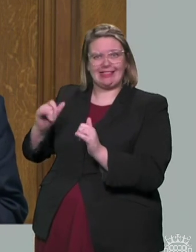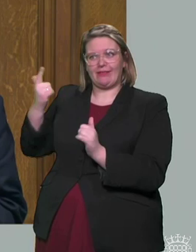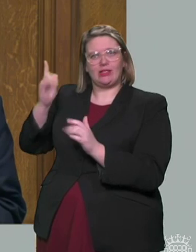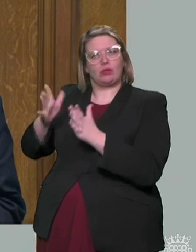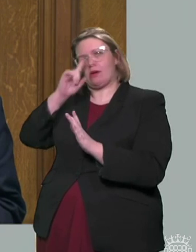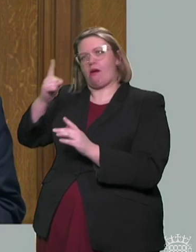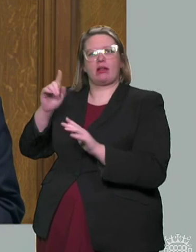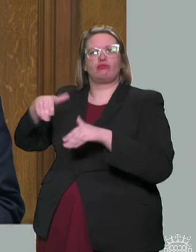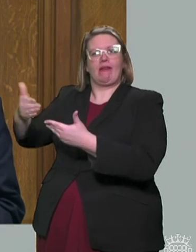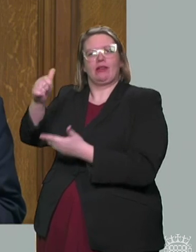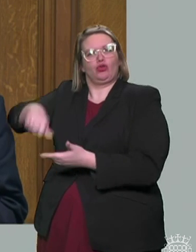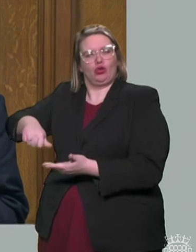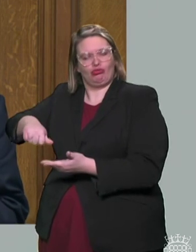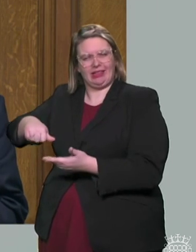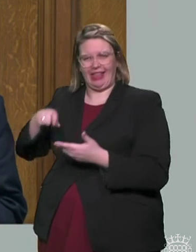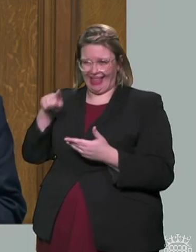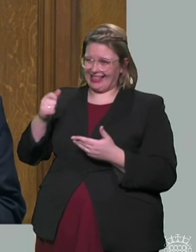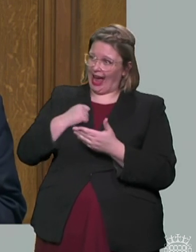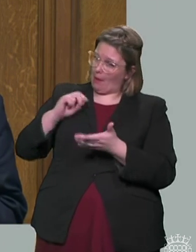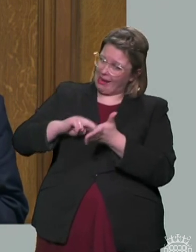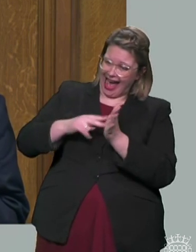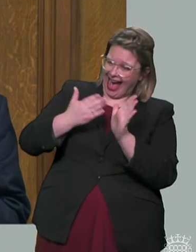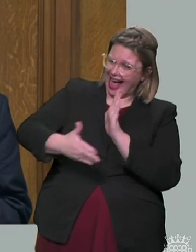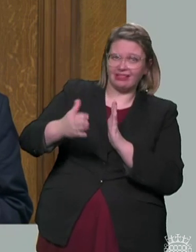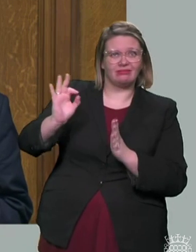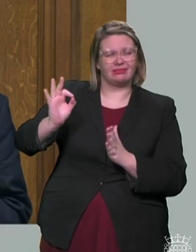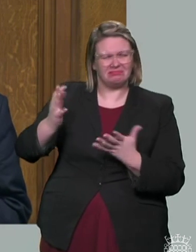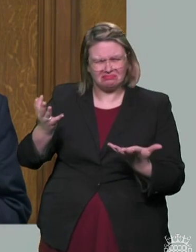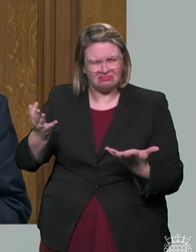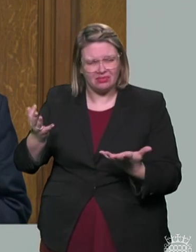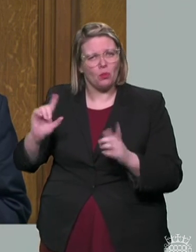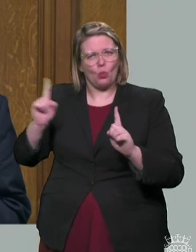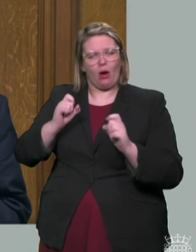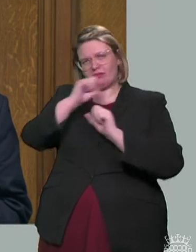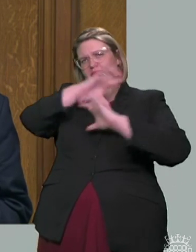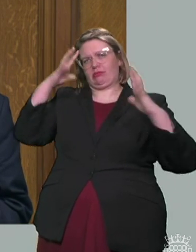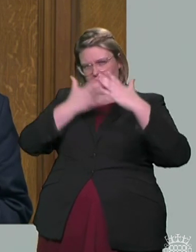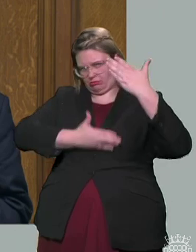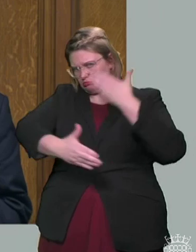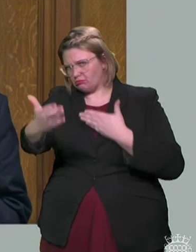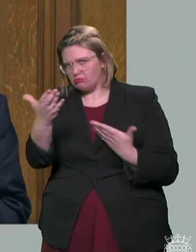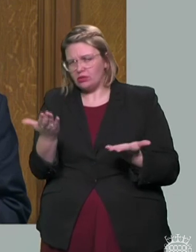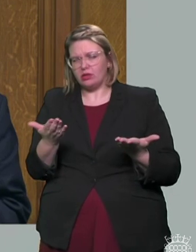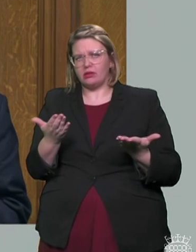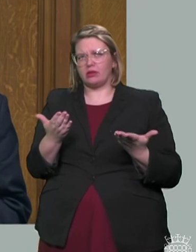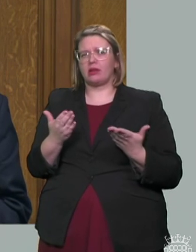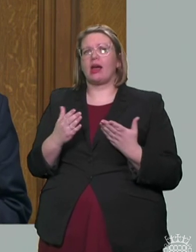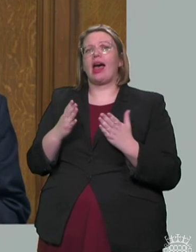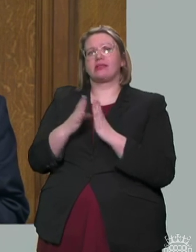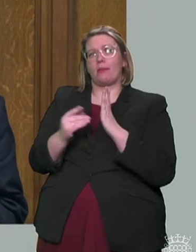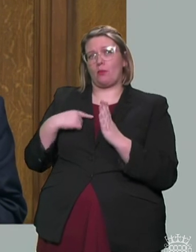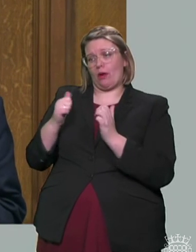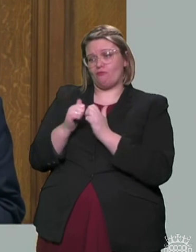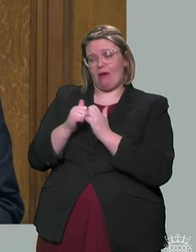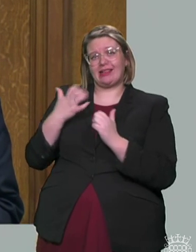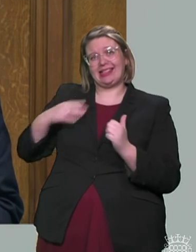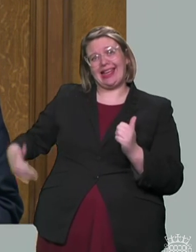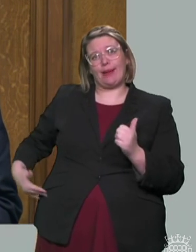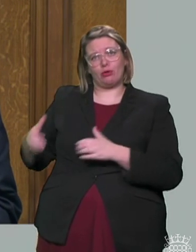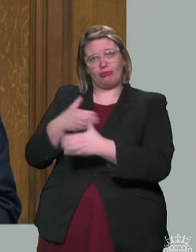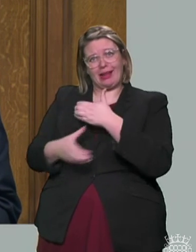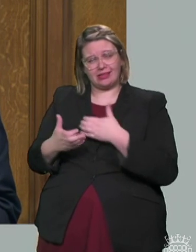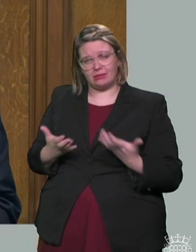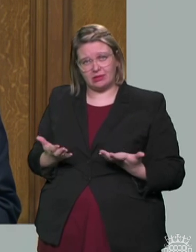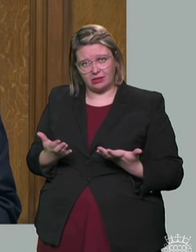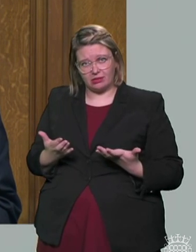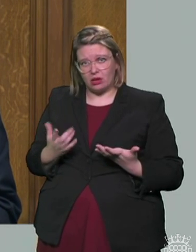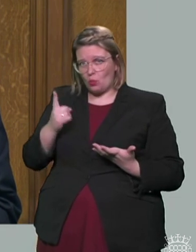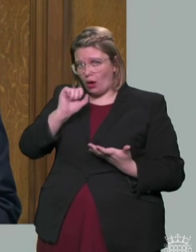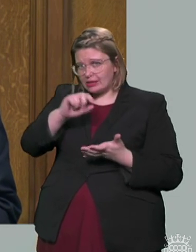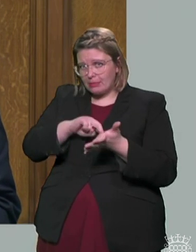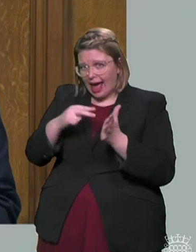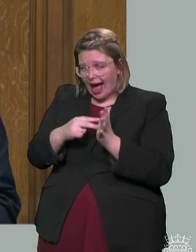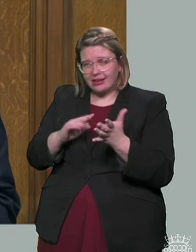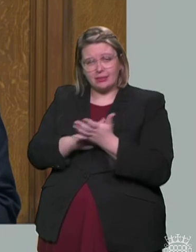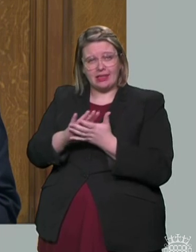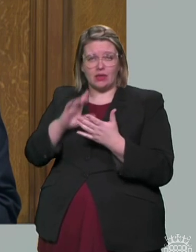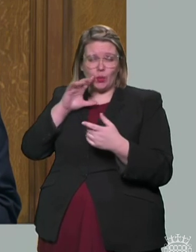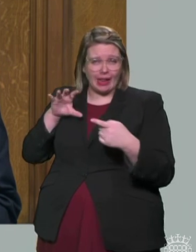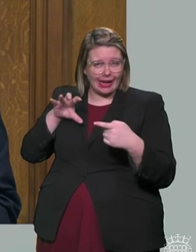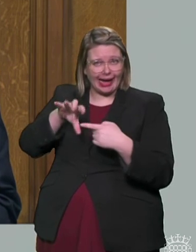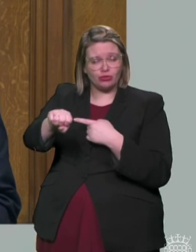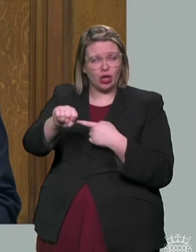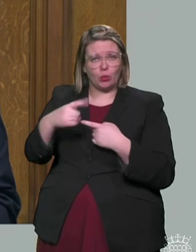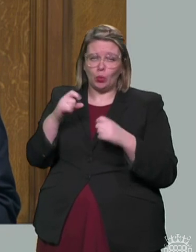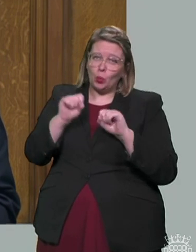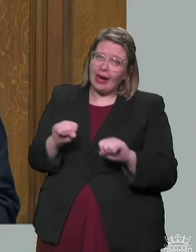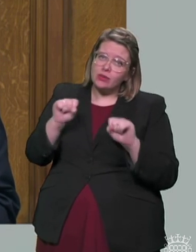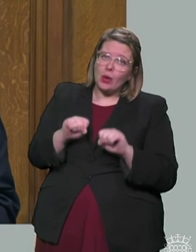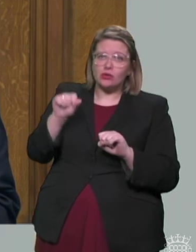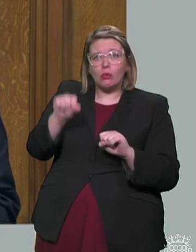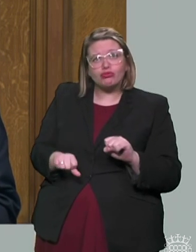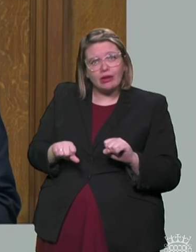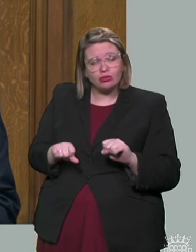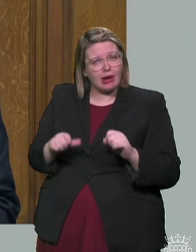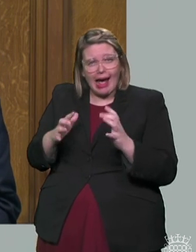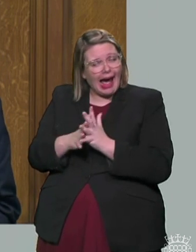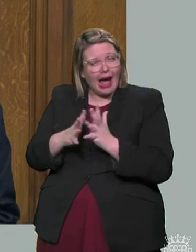Will he make it clear that the strategy will include resources being put in to make sure that we catch up in Greater Manchester for people such as one of my close friends, who needs a hip replacement because she is in such pain?